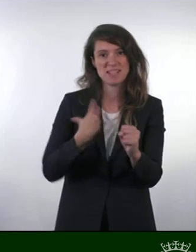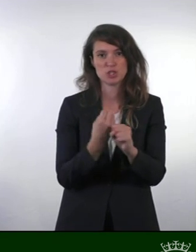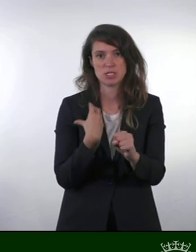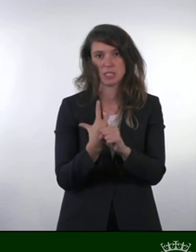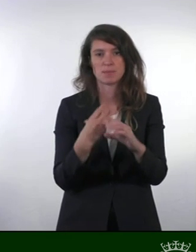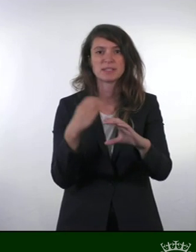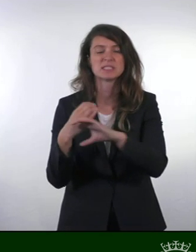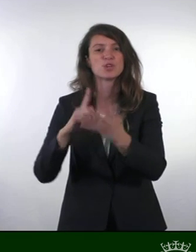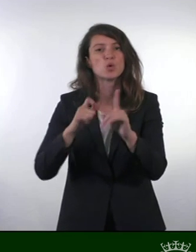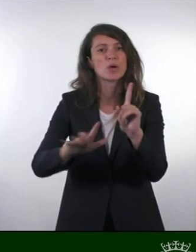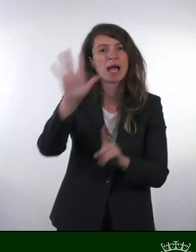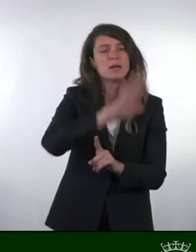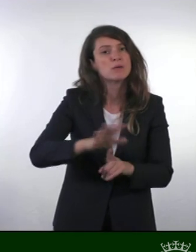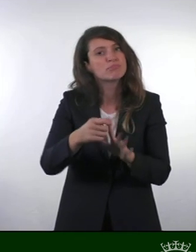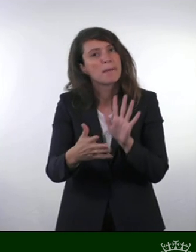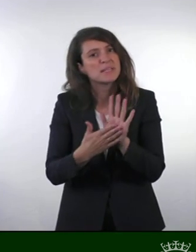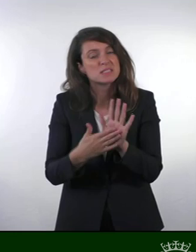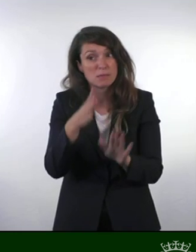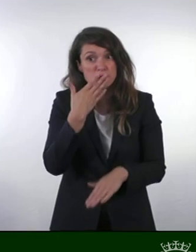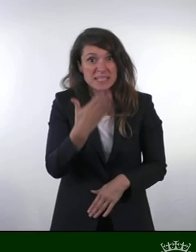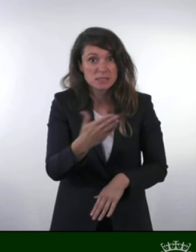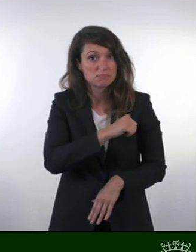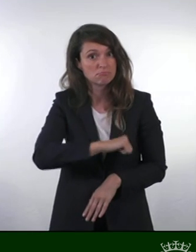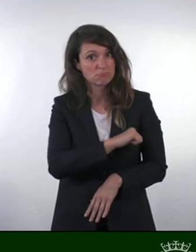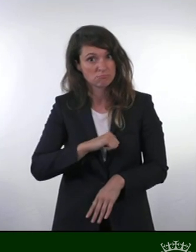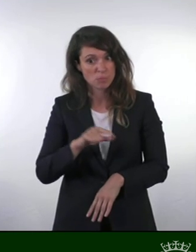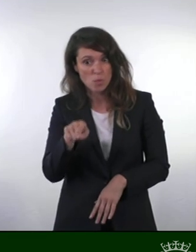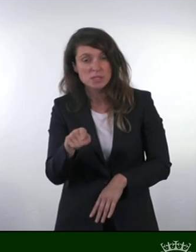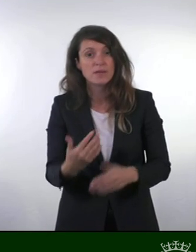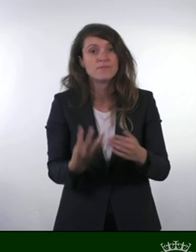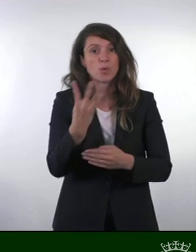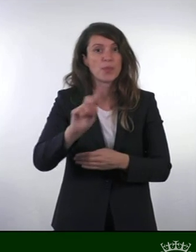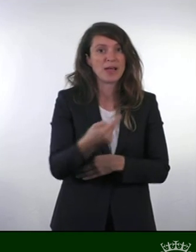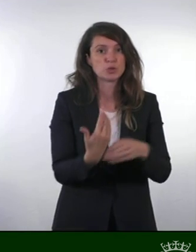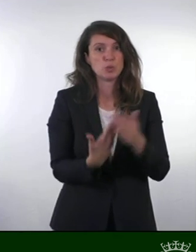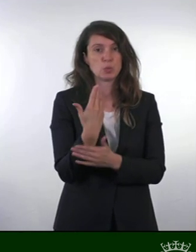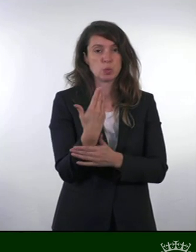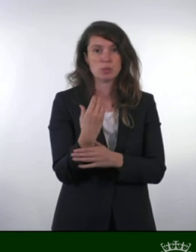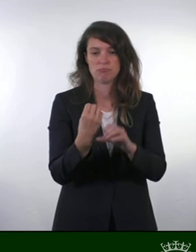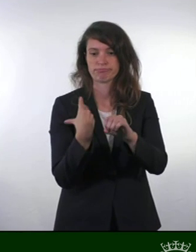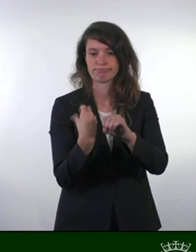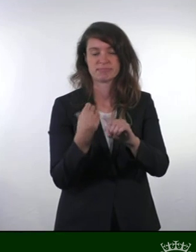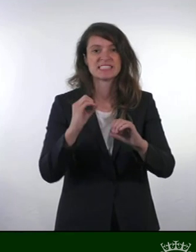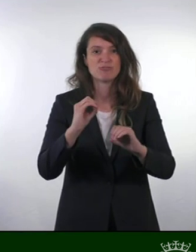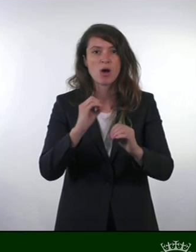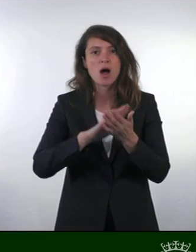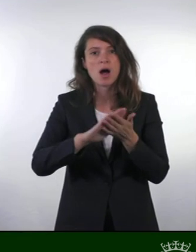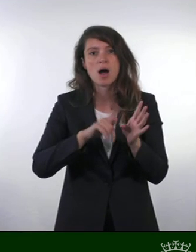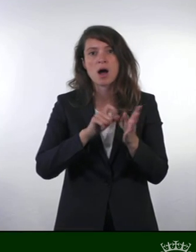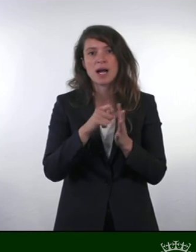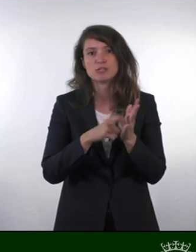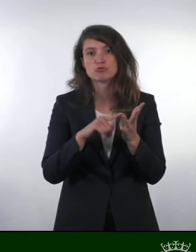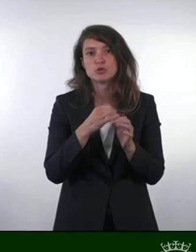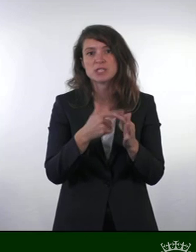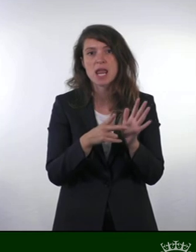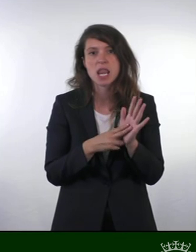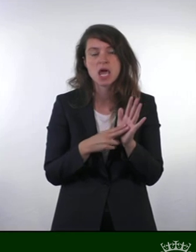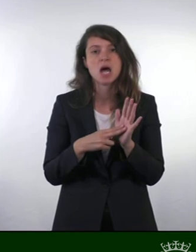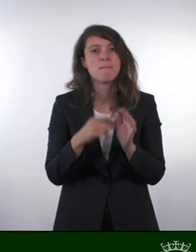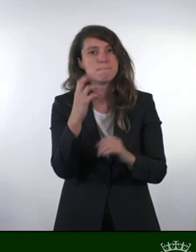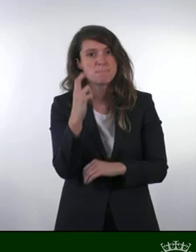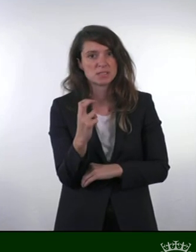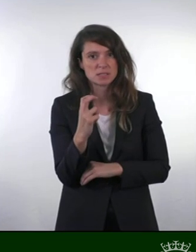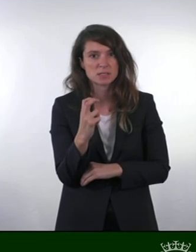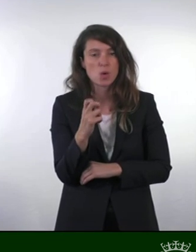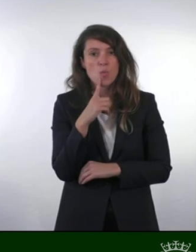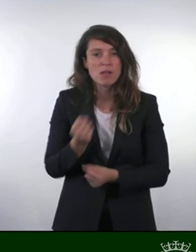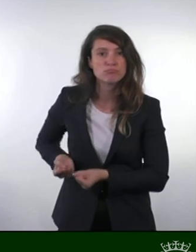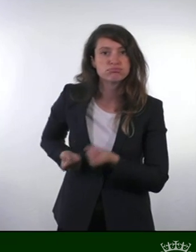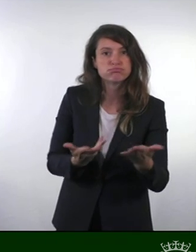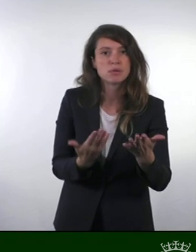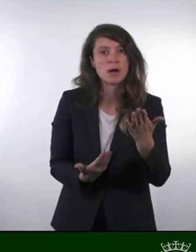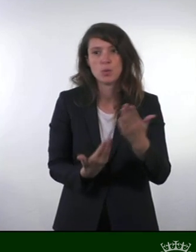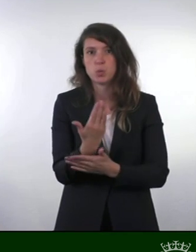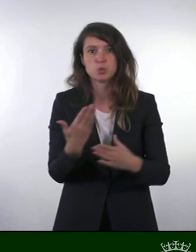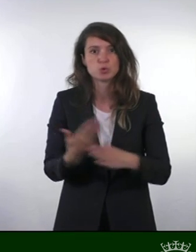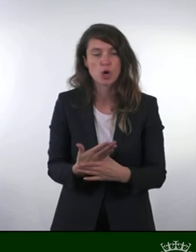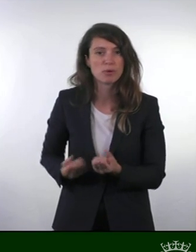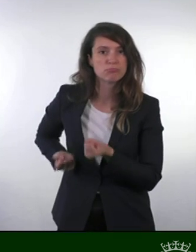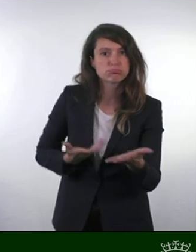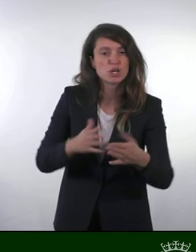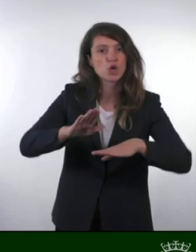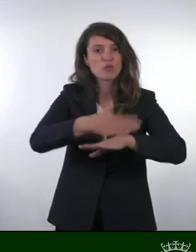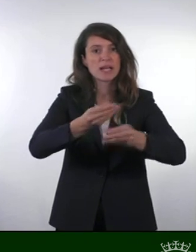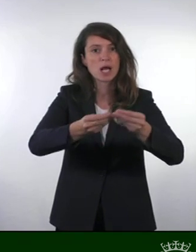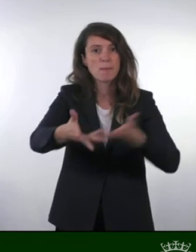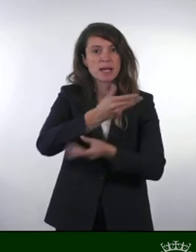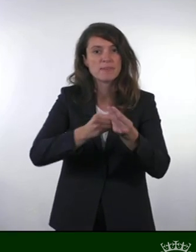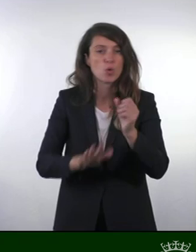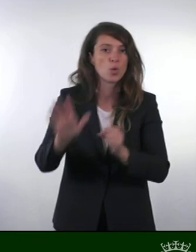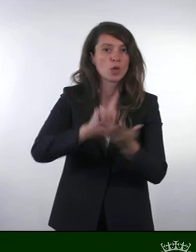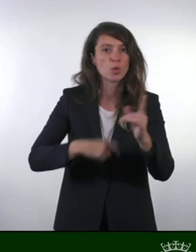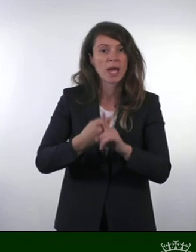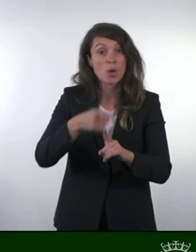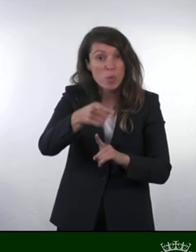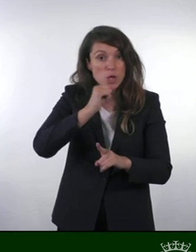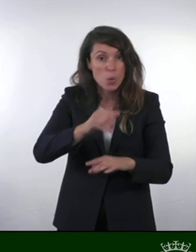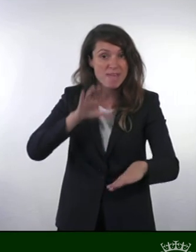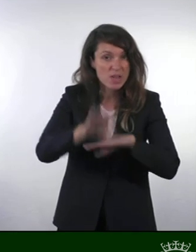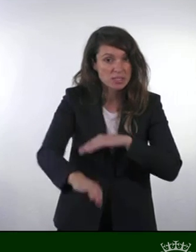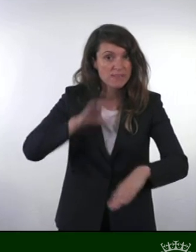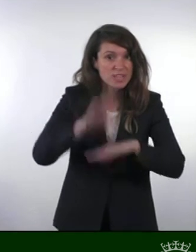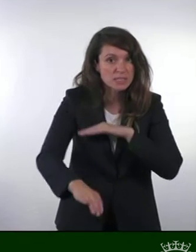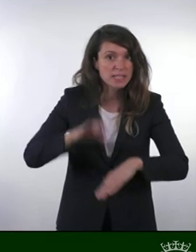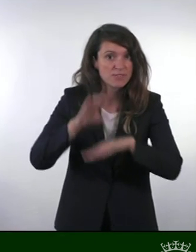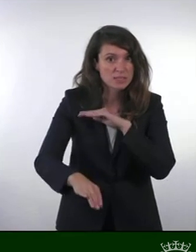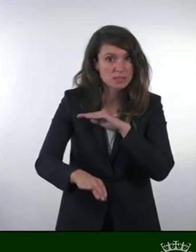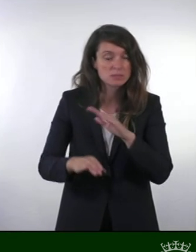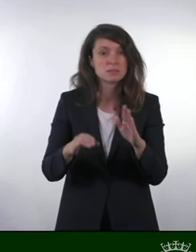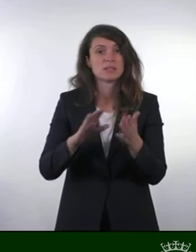Will he ensure that those 4,000 new zero-emissions buses, or hydrogen buses, will produce jobs and deliver a new green economy for the whole of the United Kingdom, and will he invest, invest, invest in hydrogen?